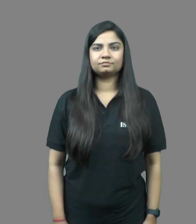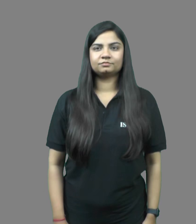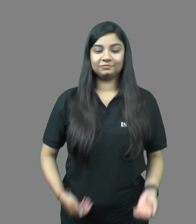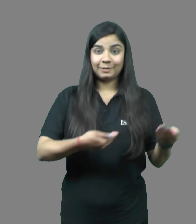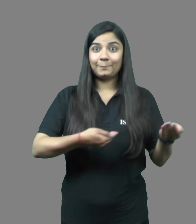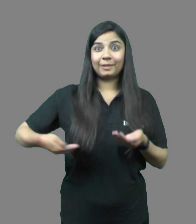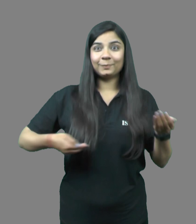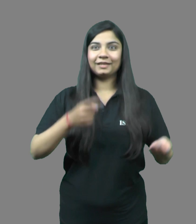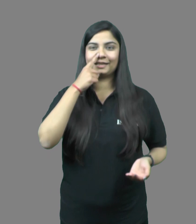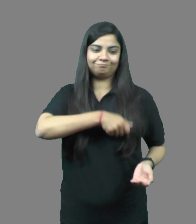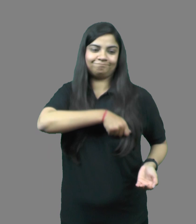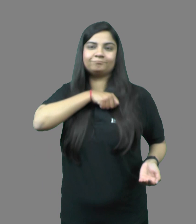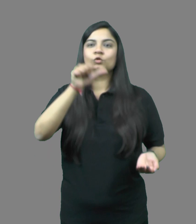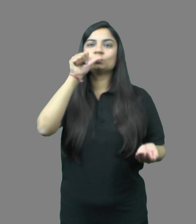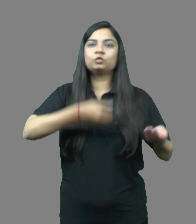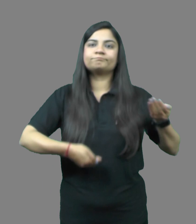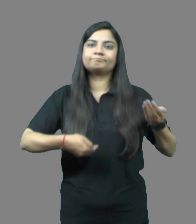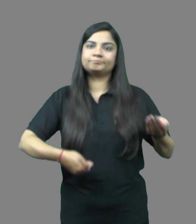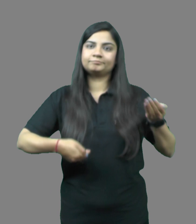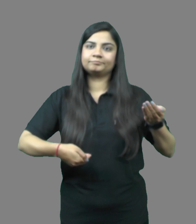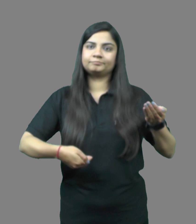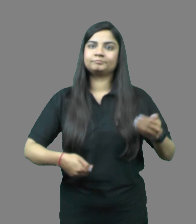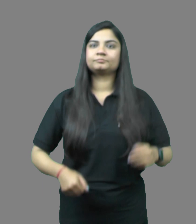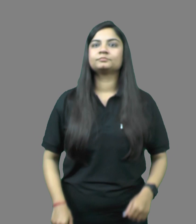Breastfeed